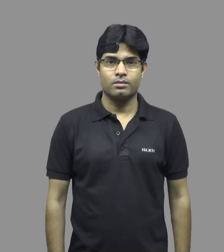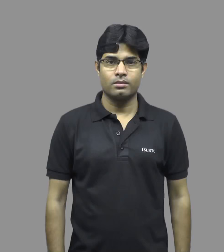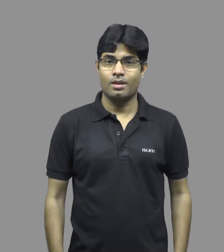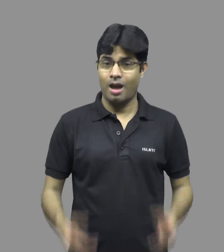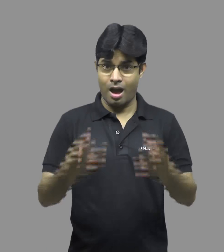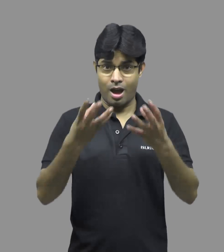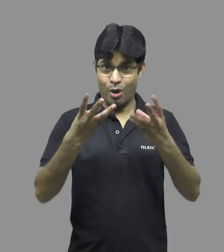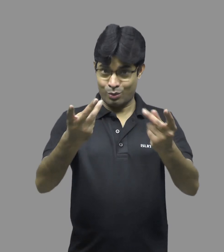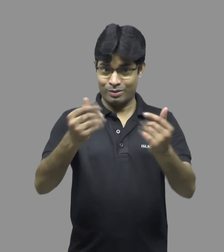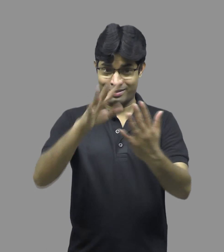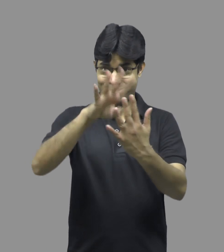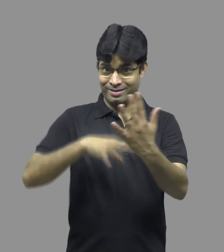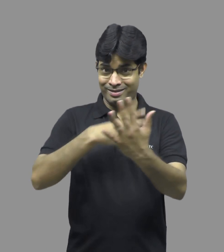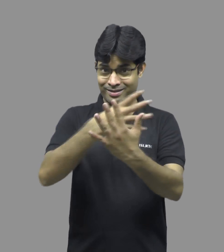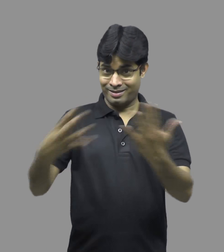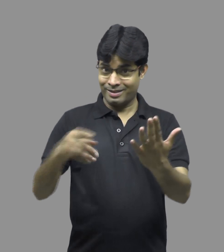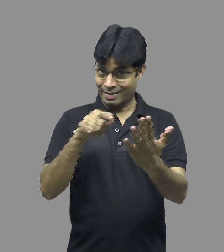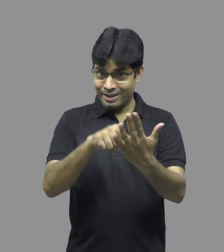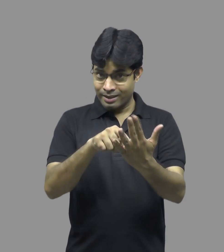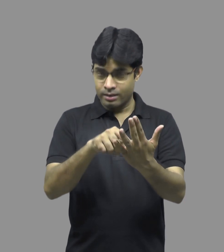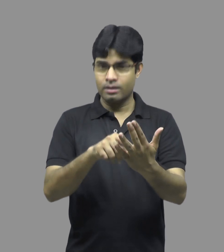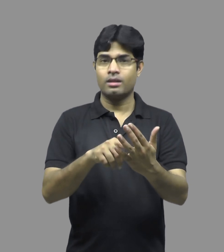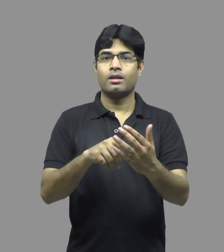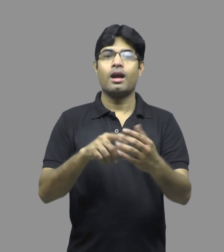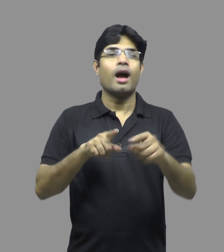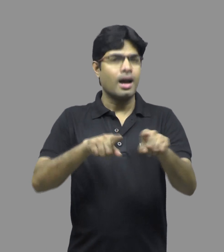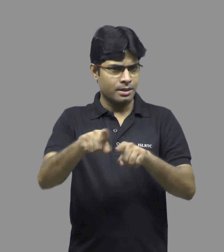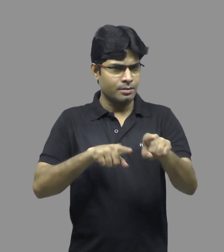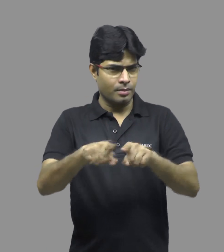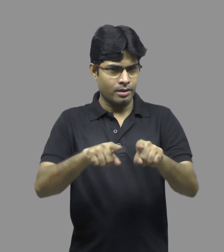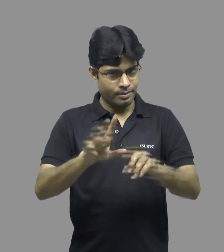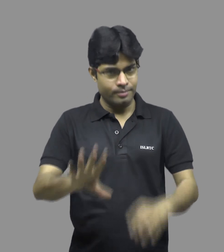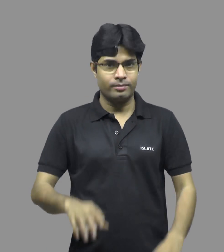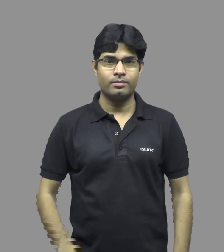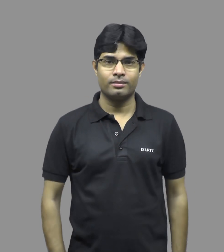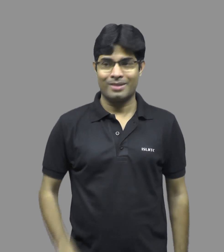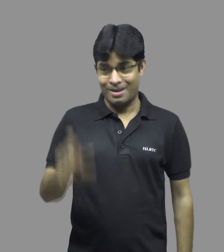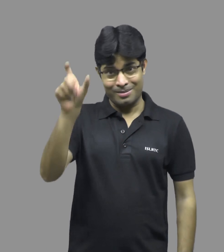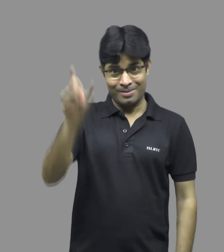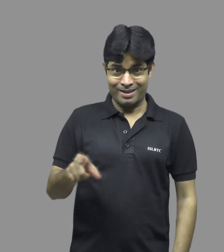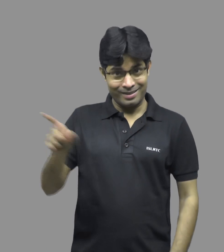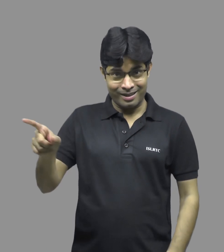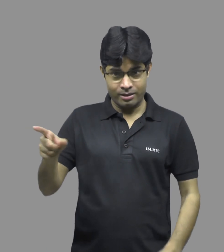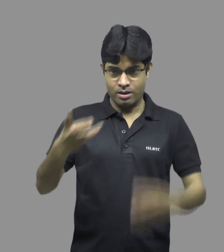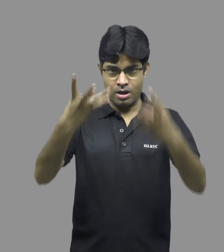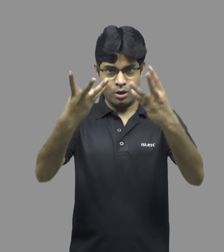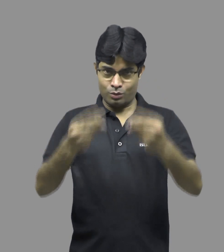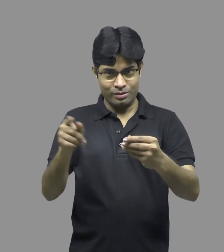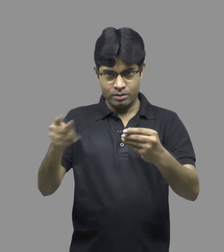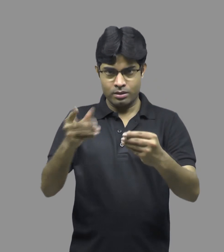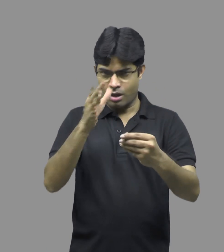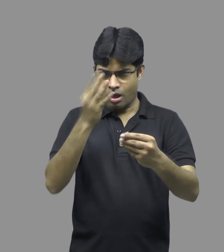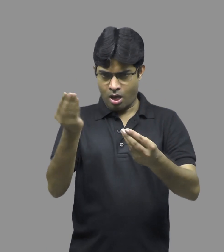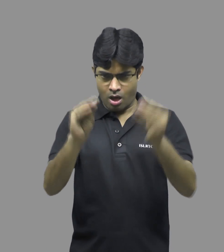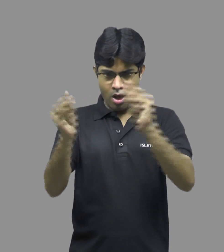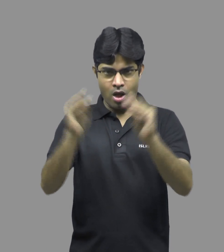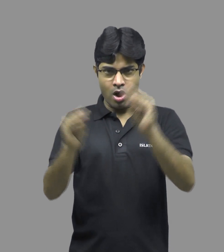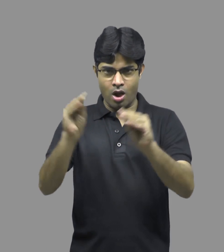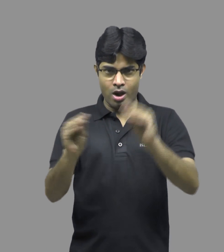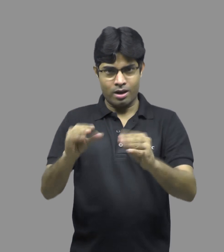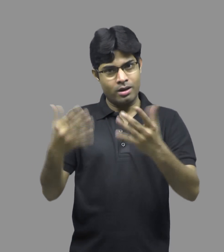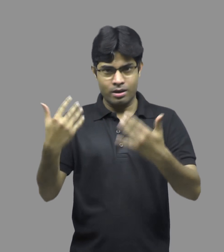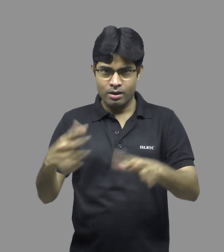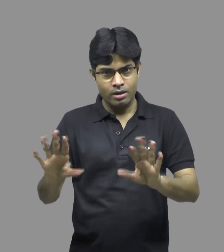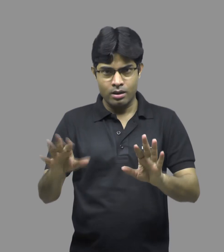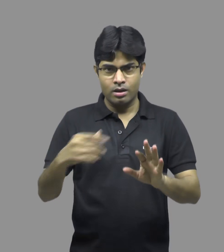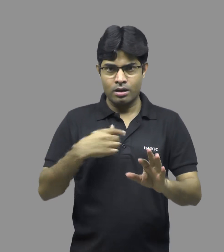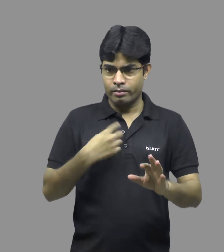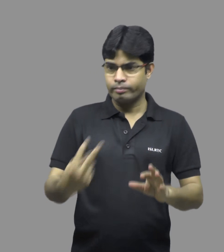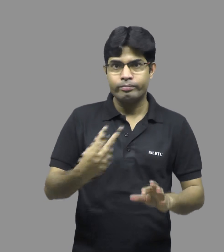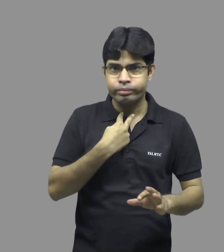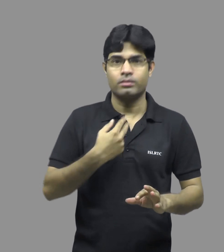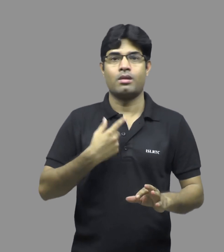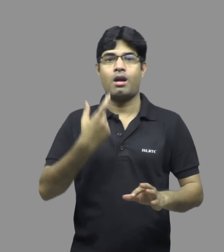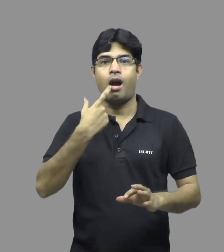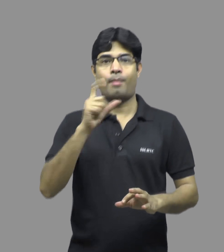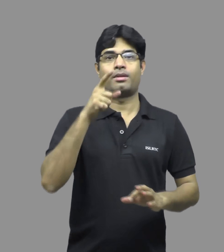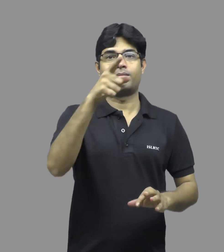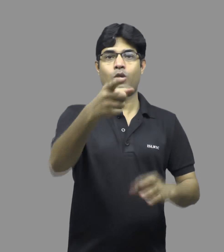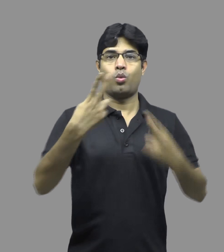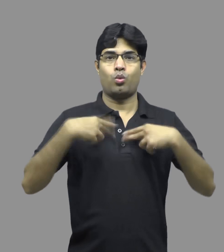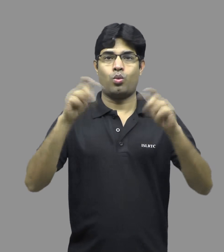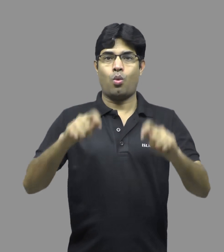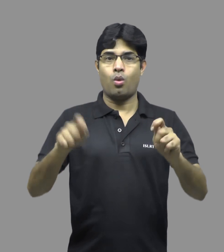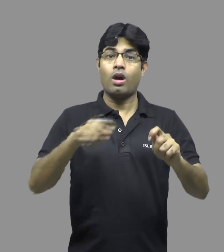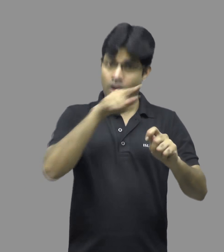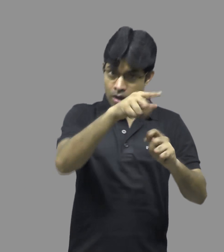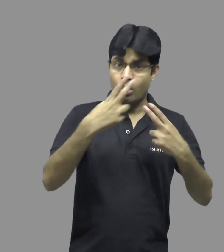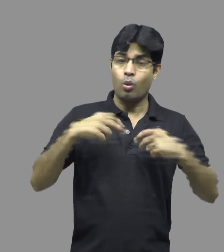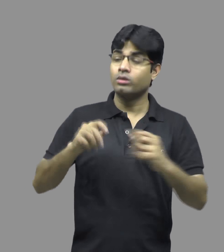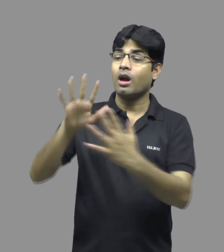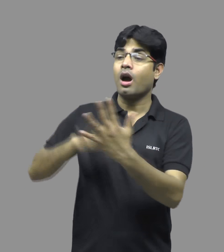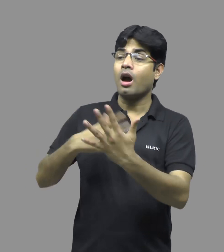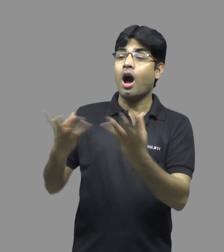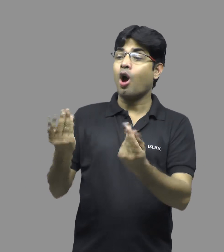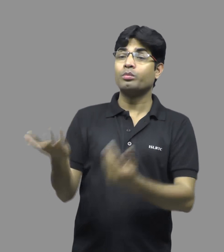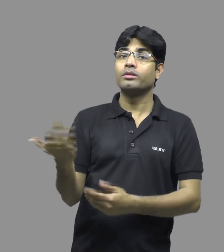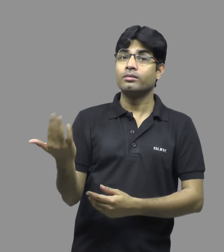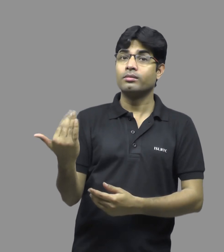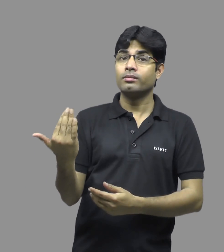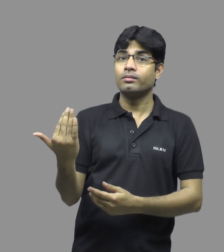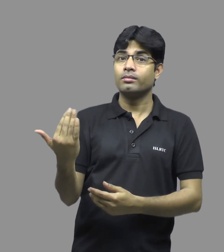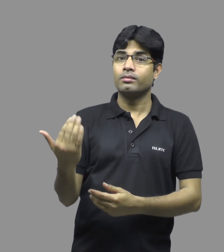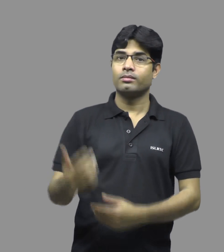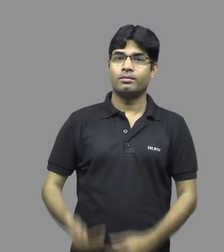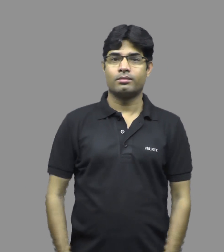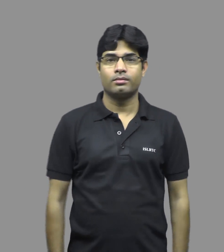Account